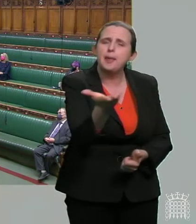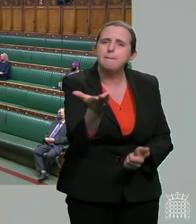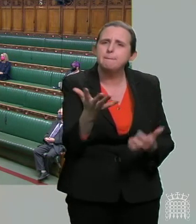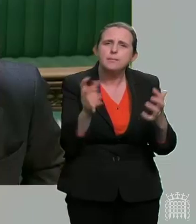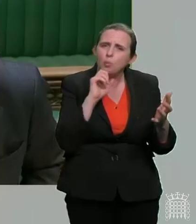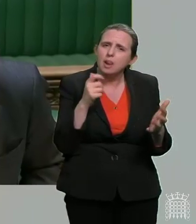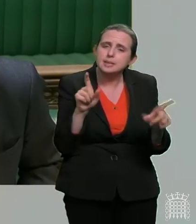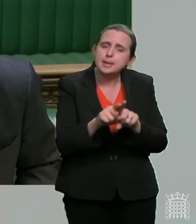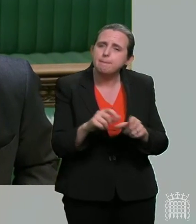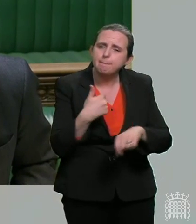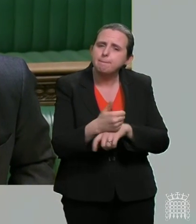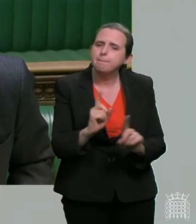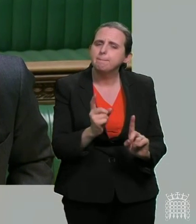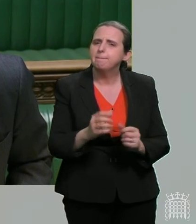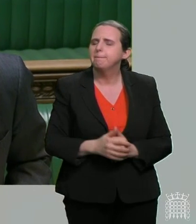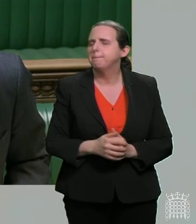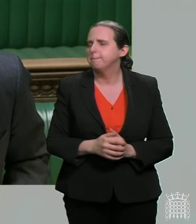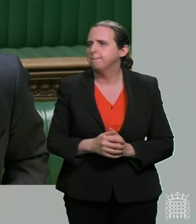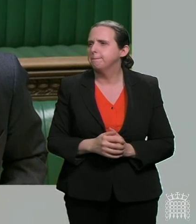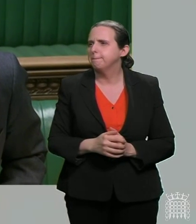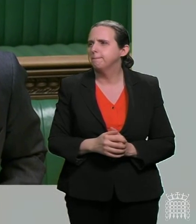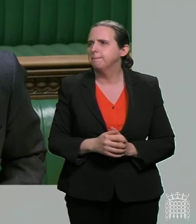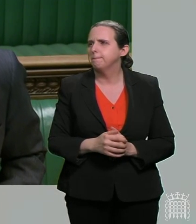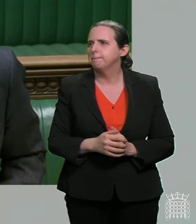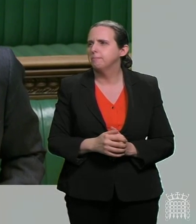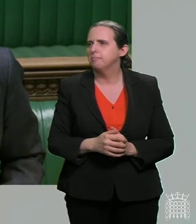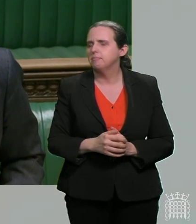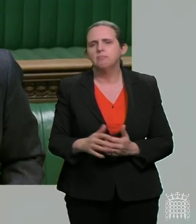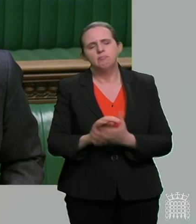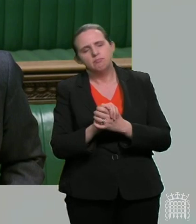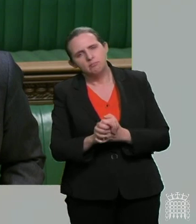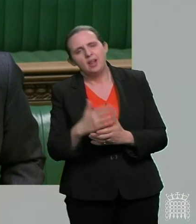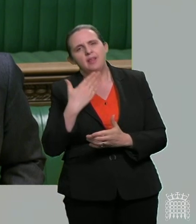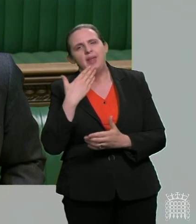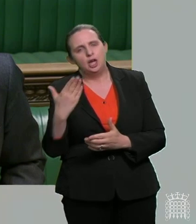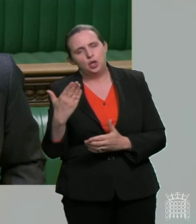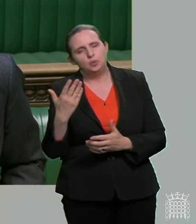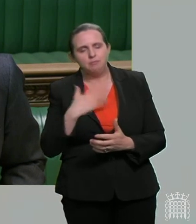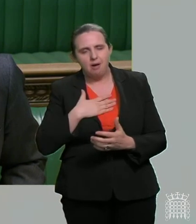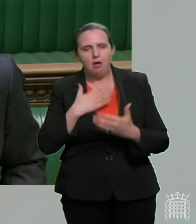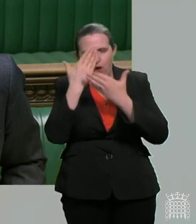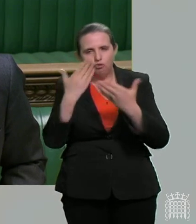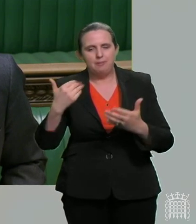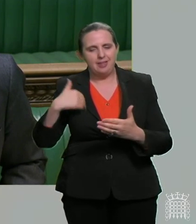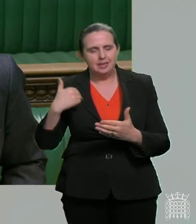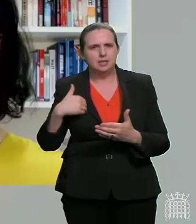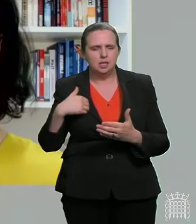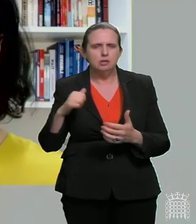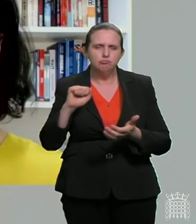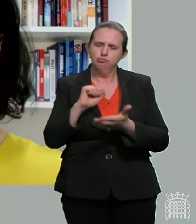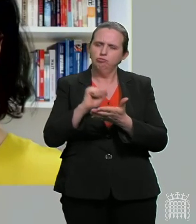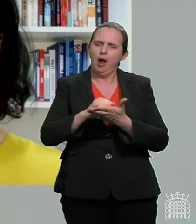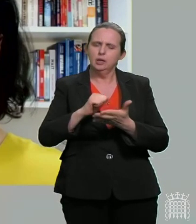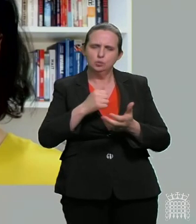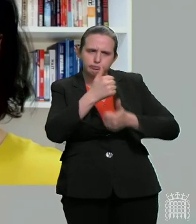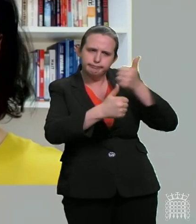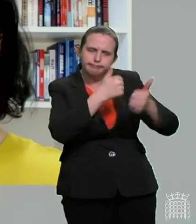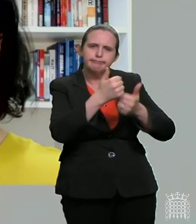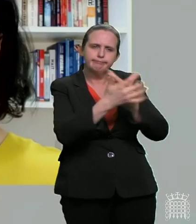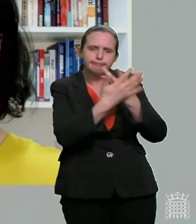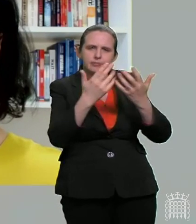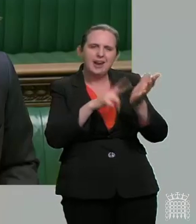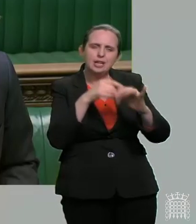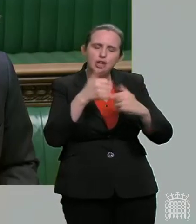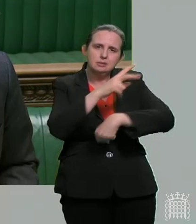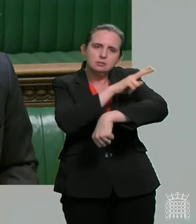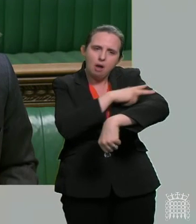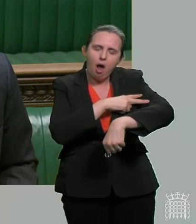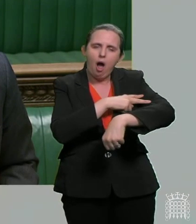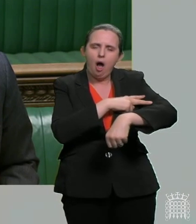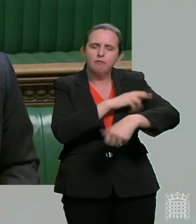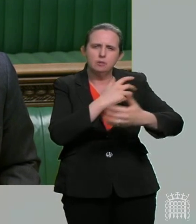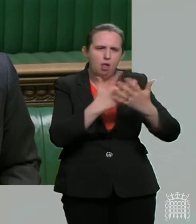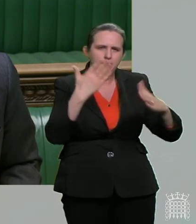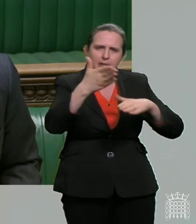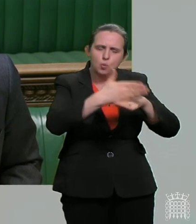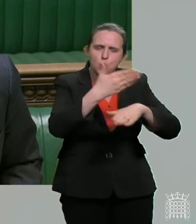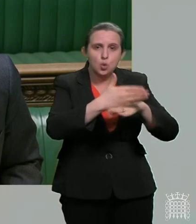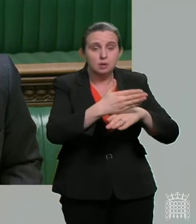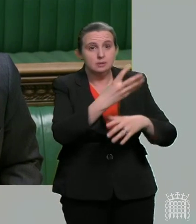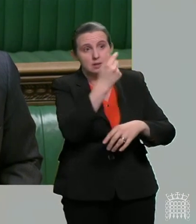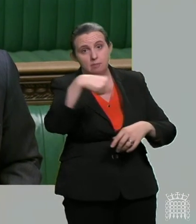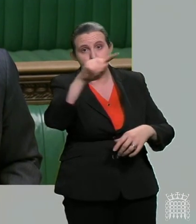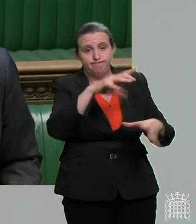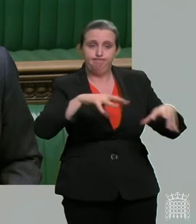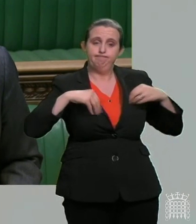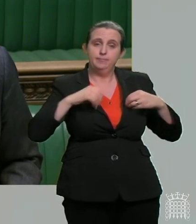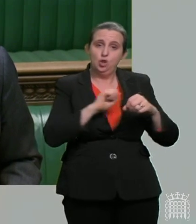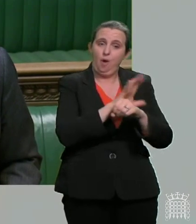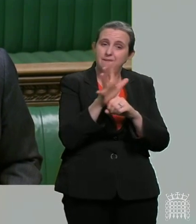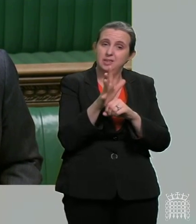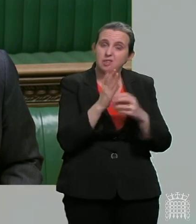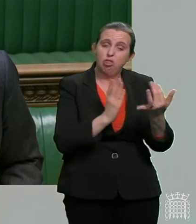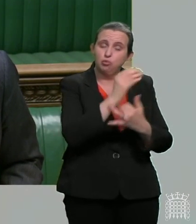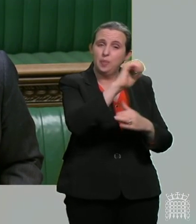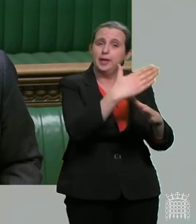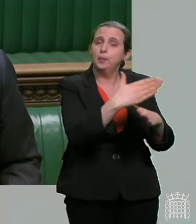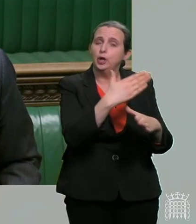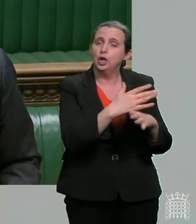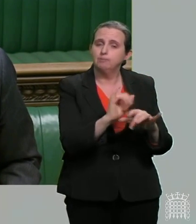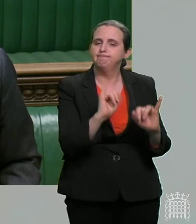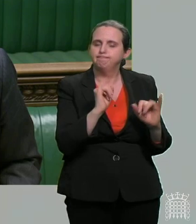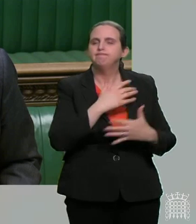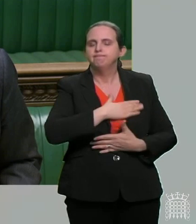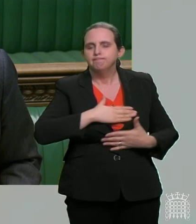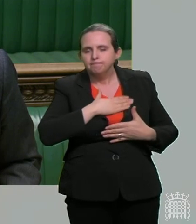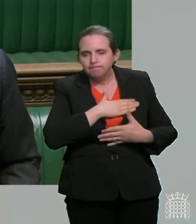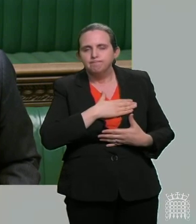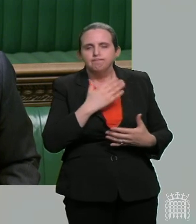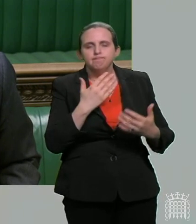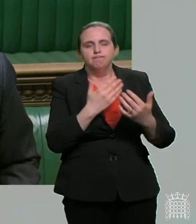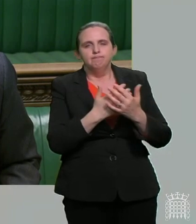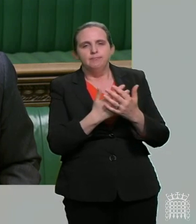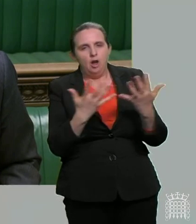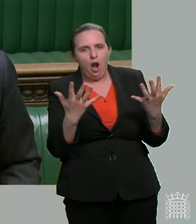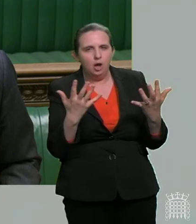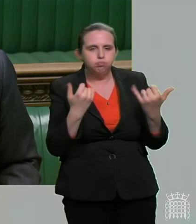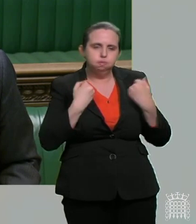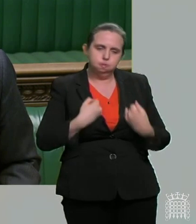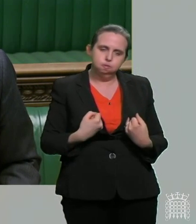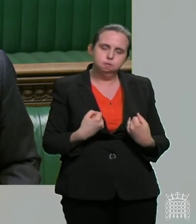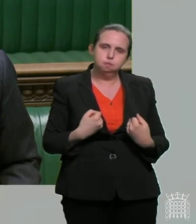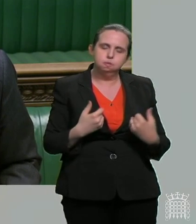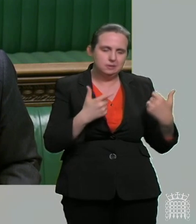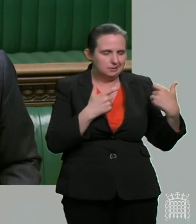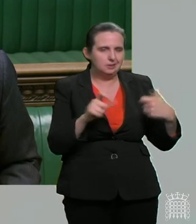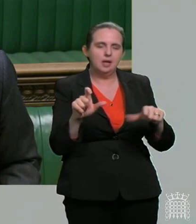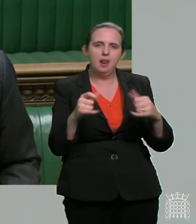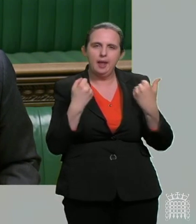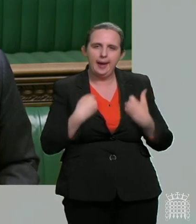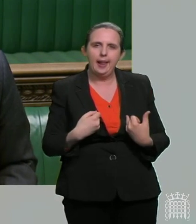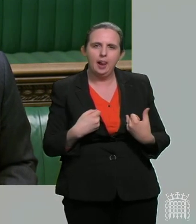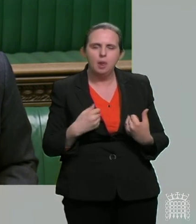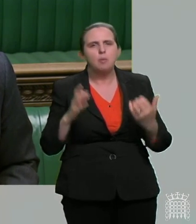I thank the honourable Lady, because she is right to highlight the incredible sacrifice and effort of NHS staff, many of whom, sadly, have contracted covid in the course of their duties, and a great many of them have sadly continued to be affected by that disease.